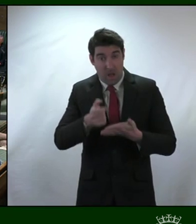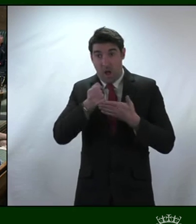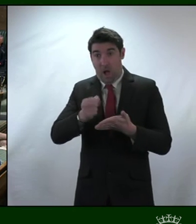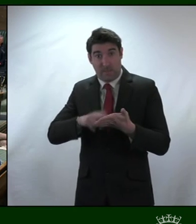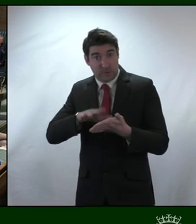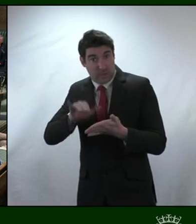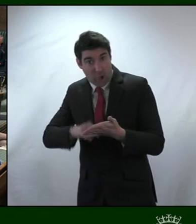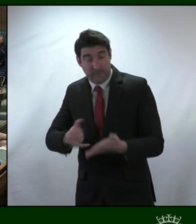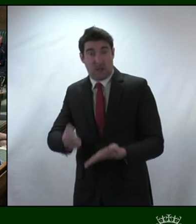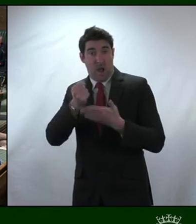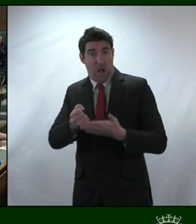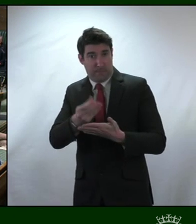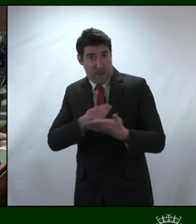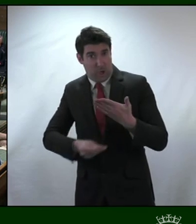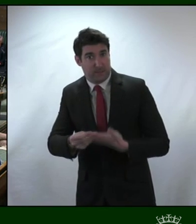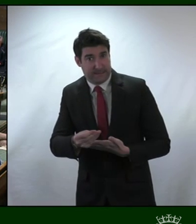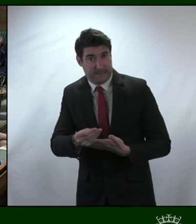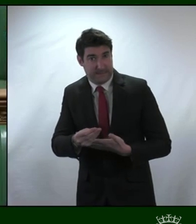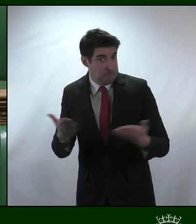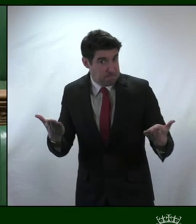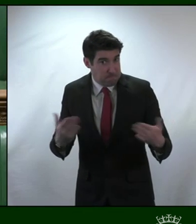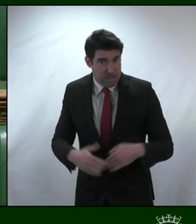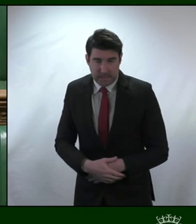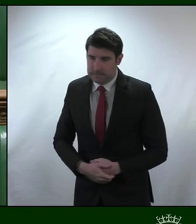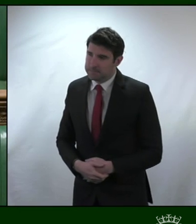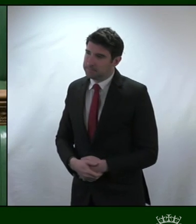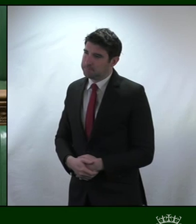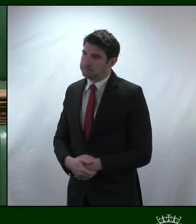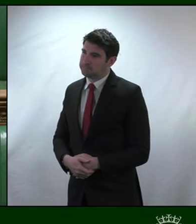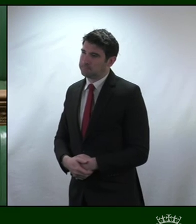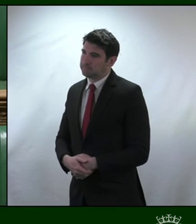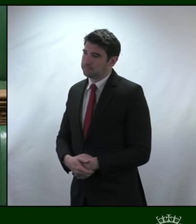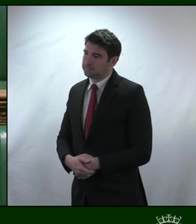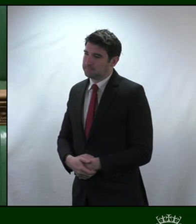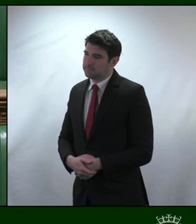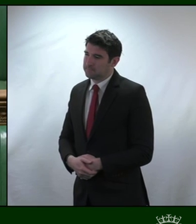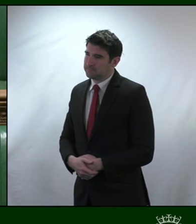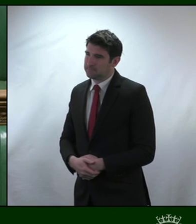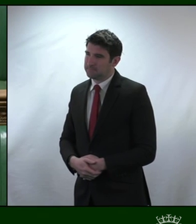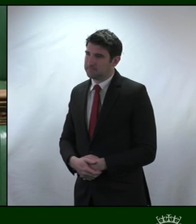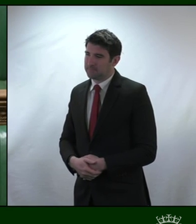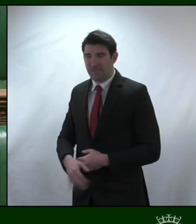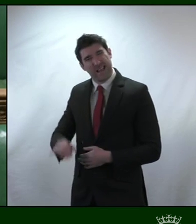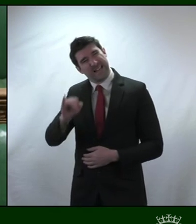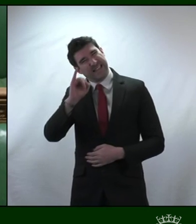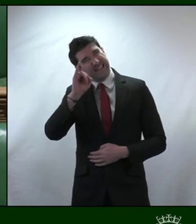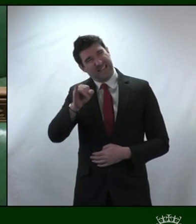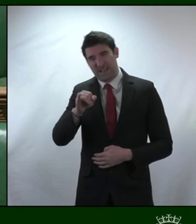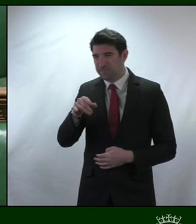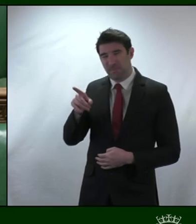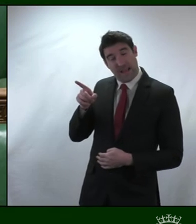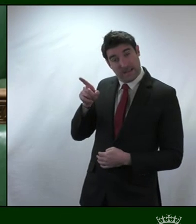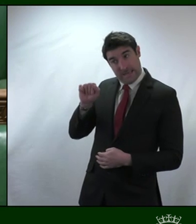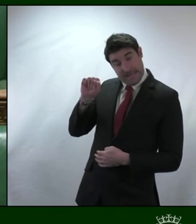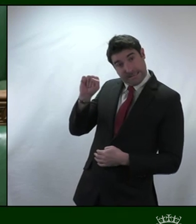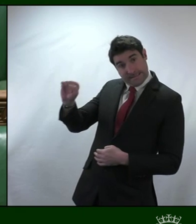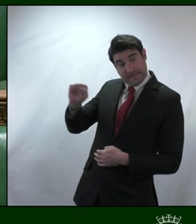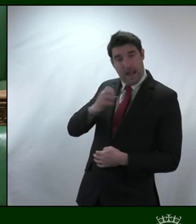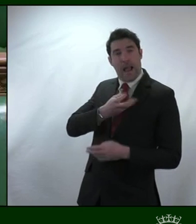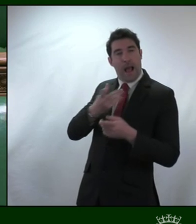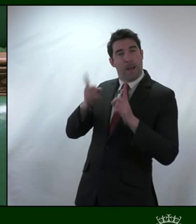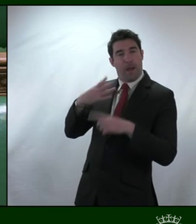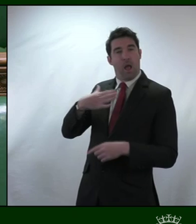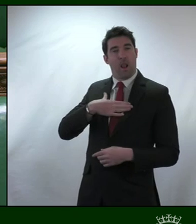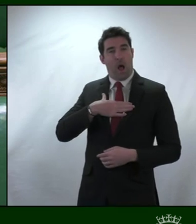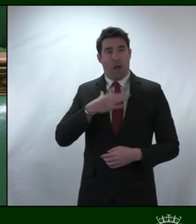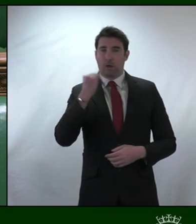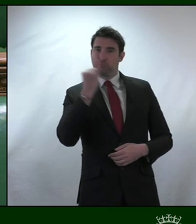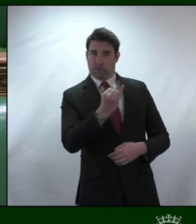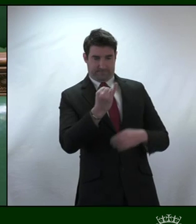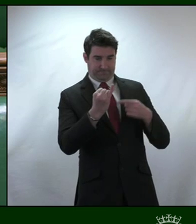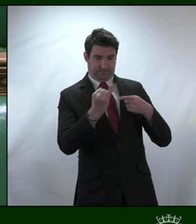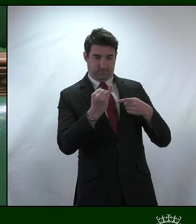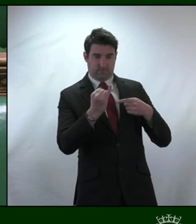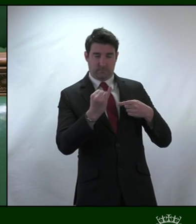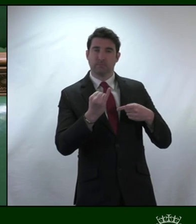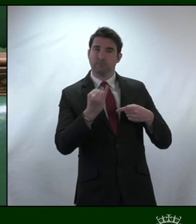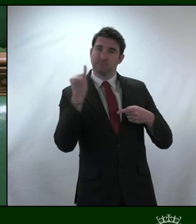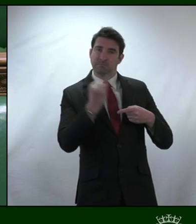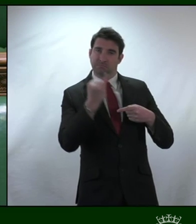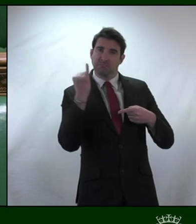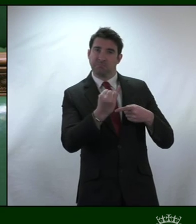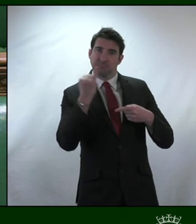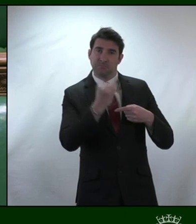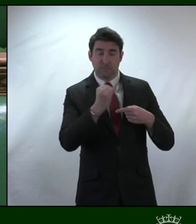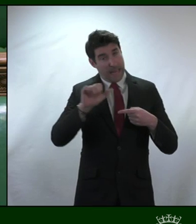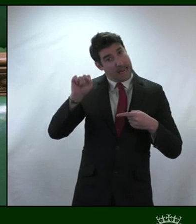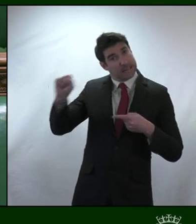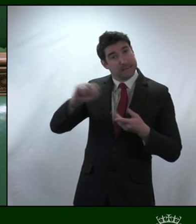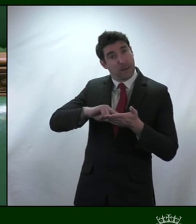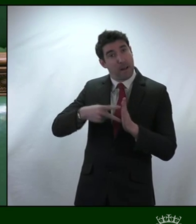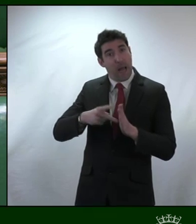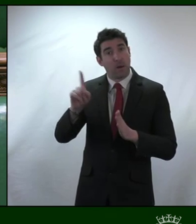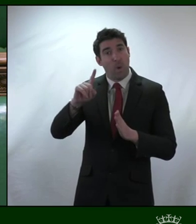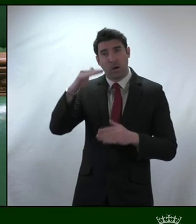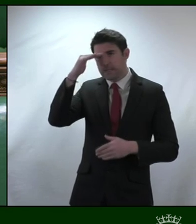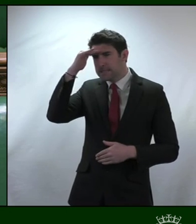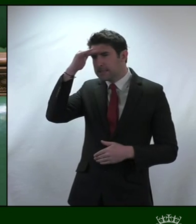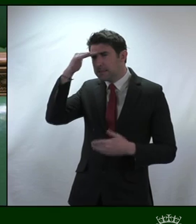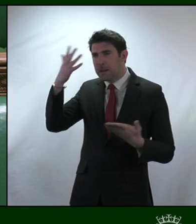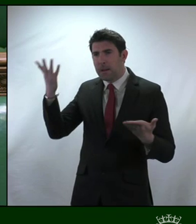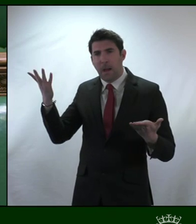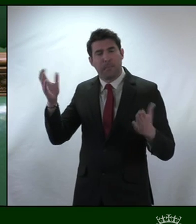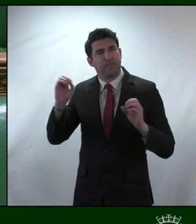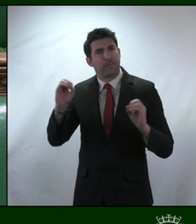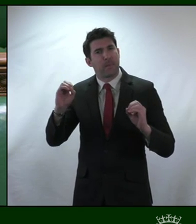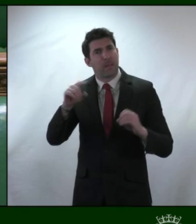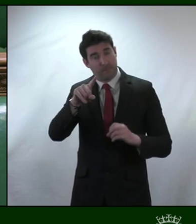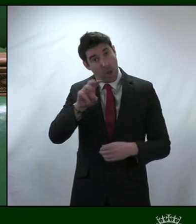Once again, the right hon. and learned Gentleman criticises the Government’s plans without producing any kind of plan of his own, except I seem to remember that he was the mastermind author of the Labour firebreak in Wales.